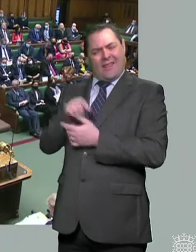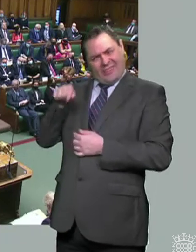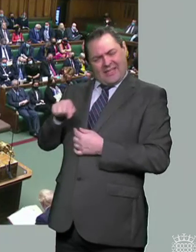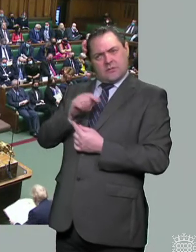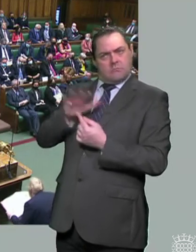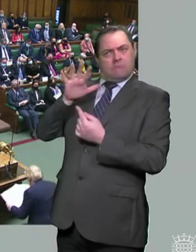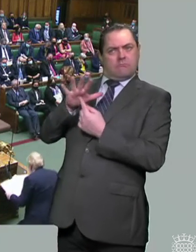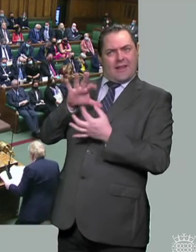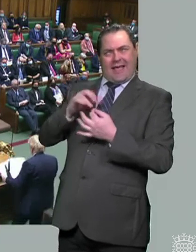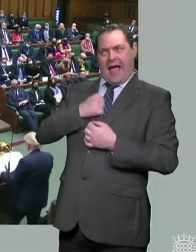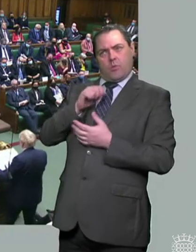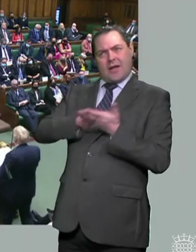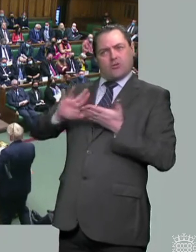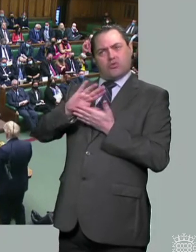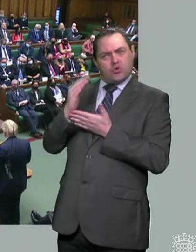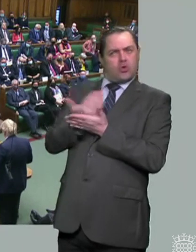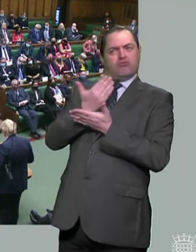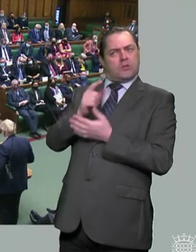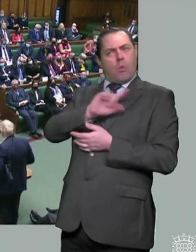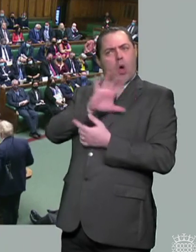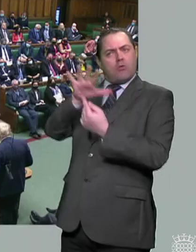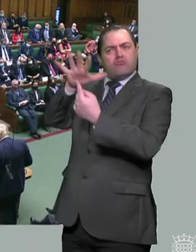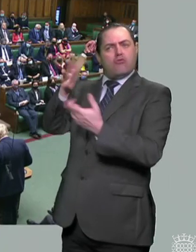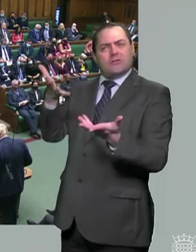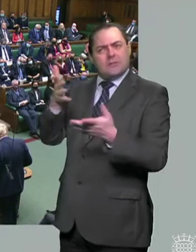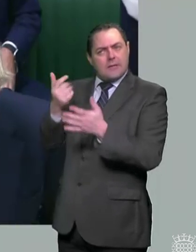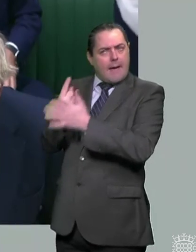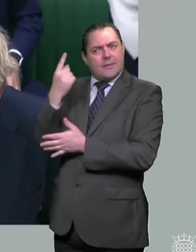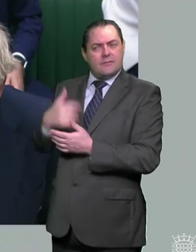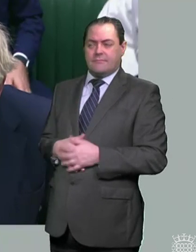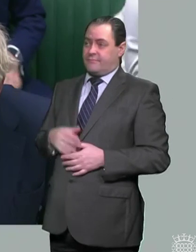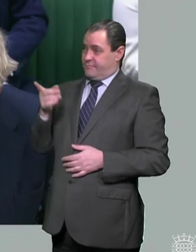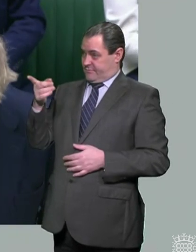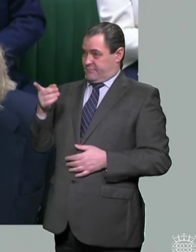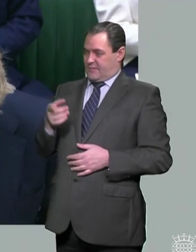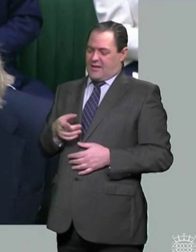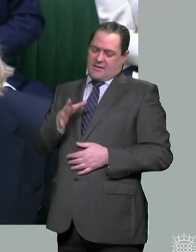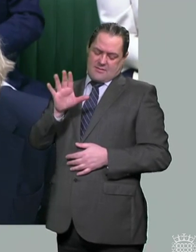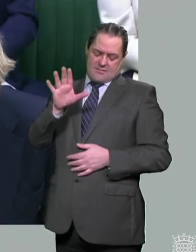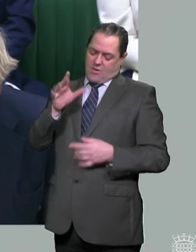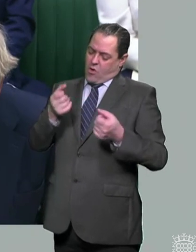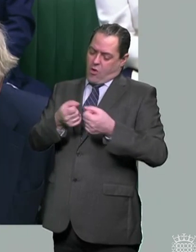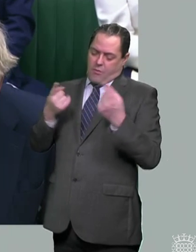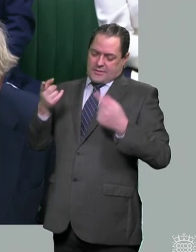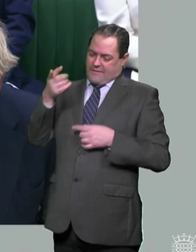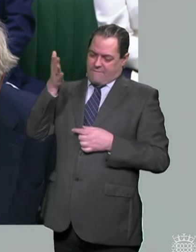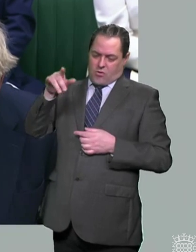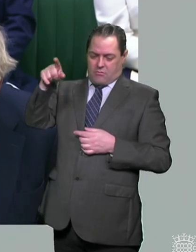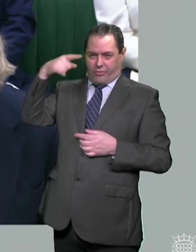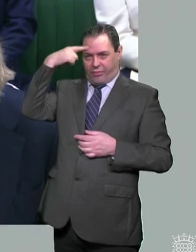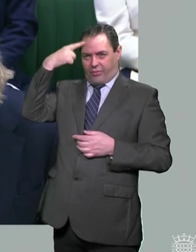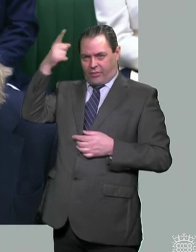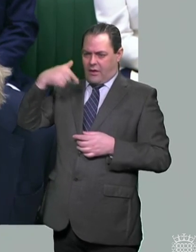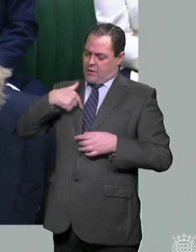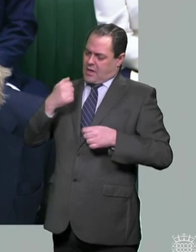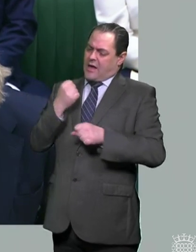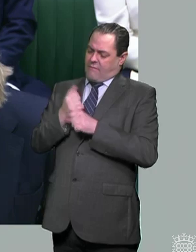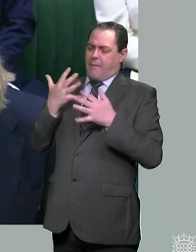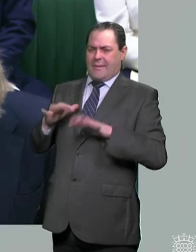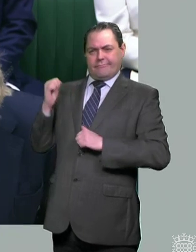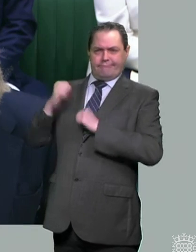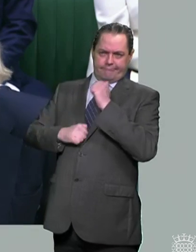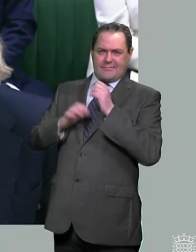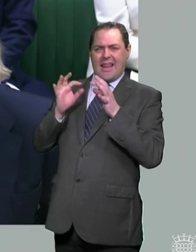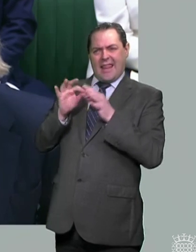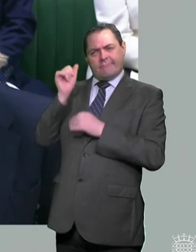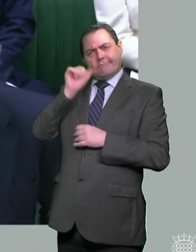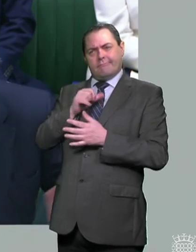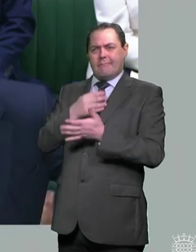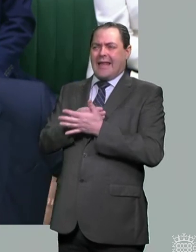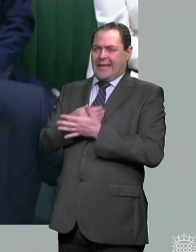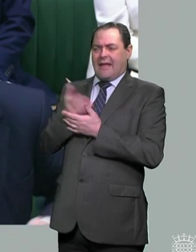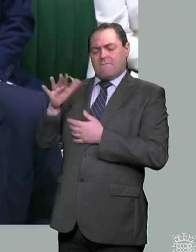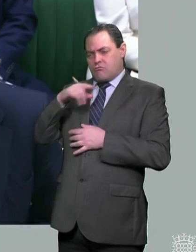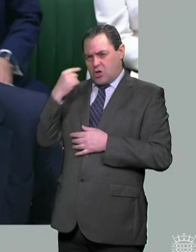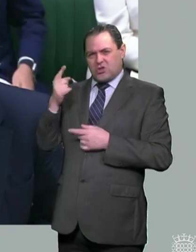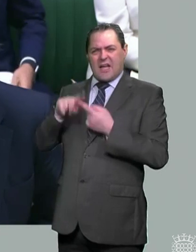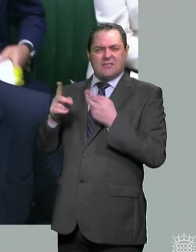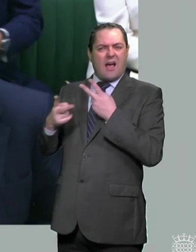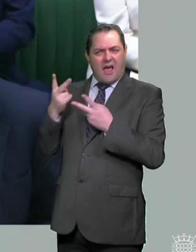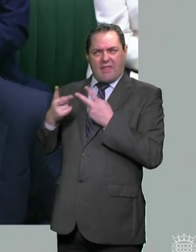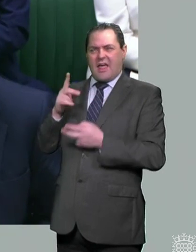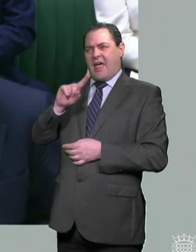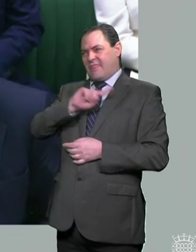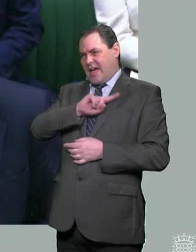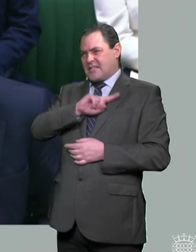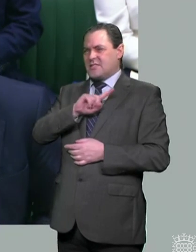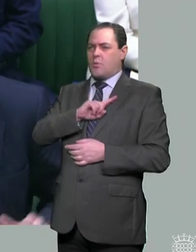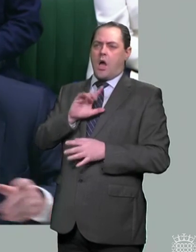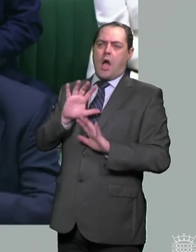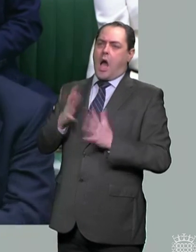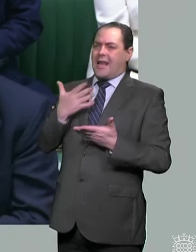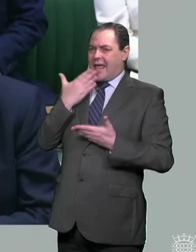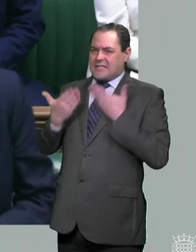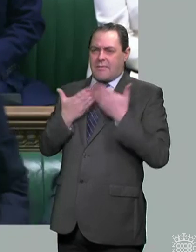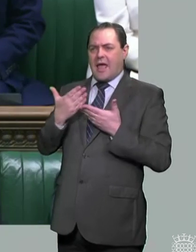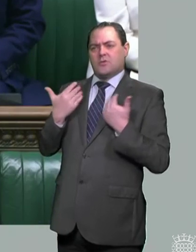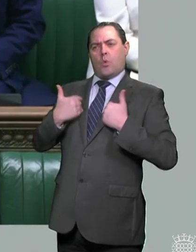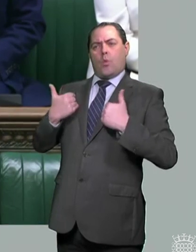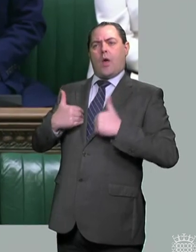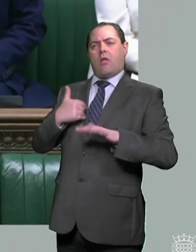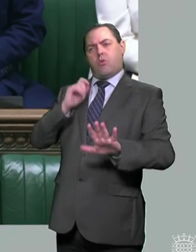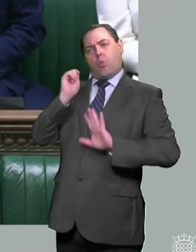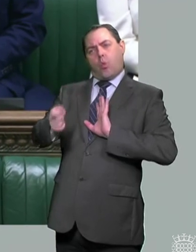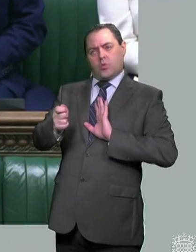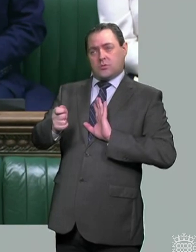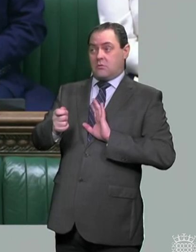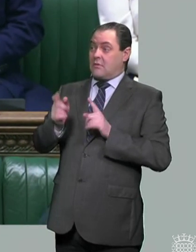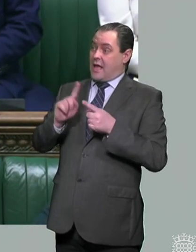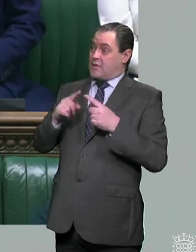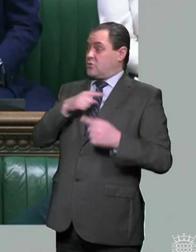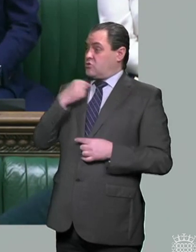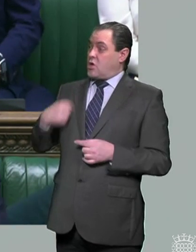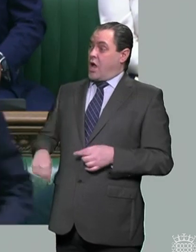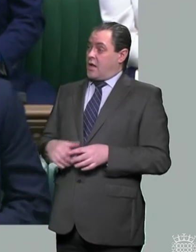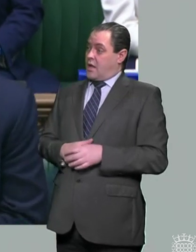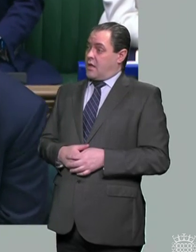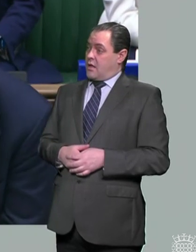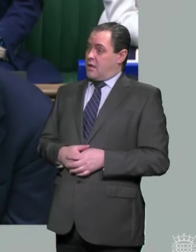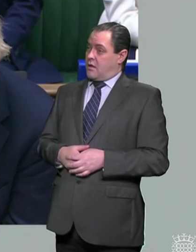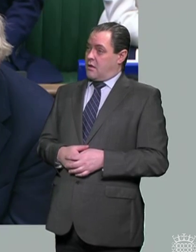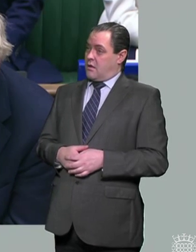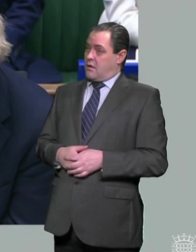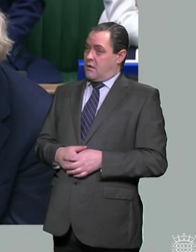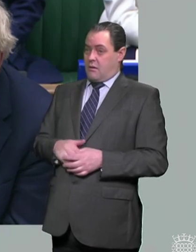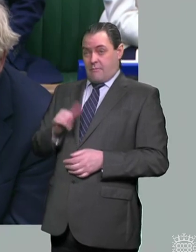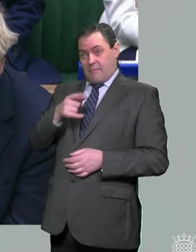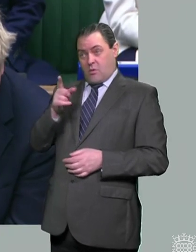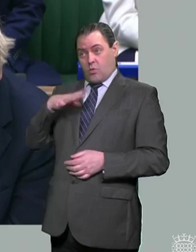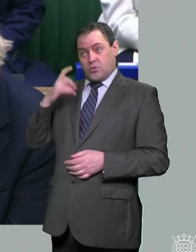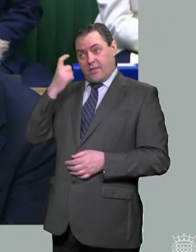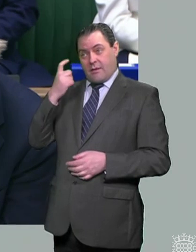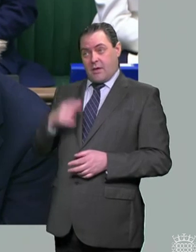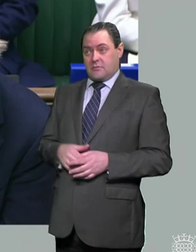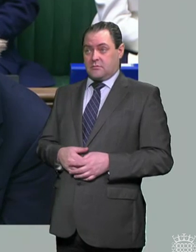Contrary to some of the myths that are peddled, this Government have come down very hard on dirty money from Russia and everywhere else—that is why we brought in the unexplained wealth orders—and indeed China, which Opposition Members might like to consider.